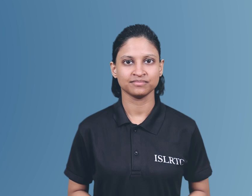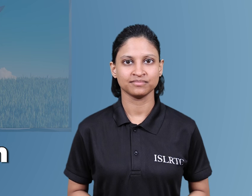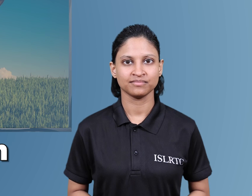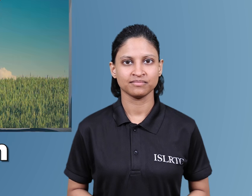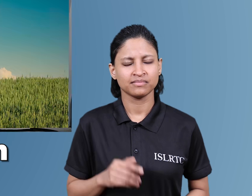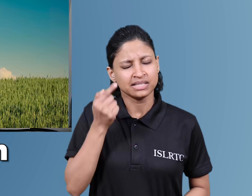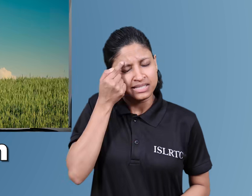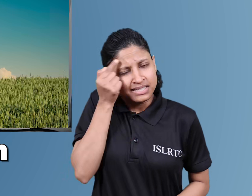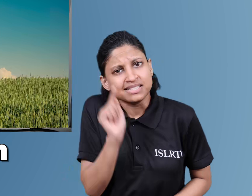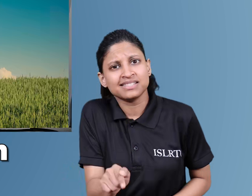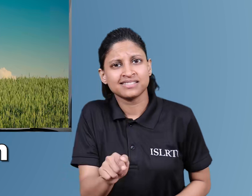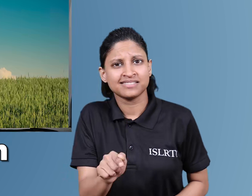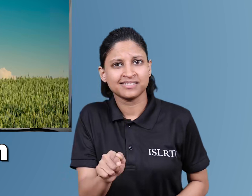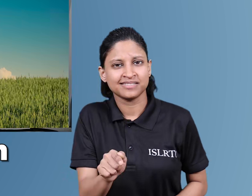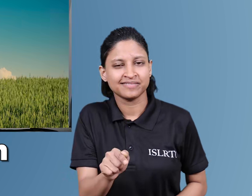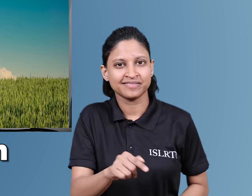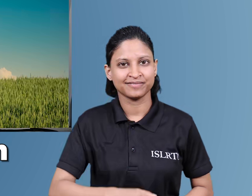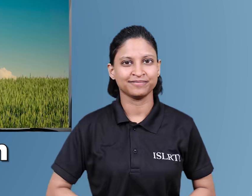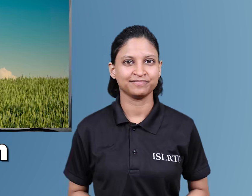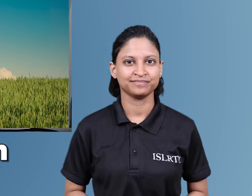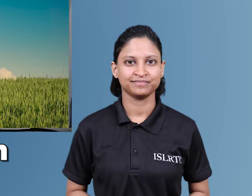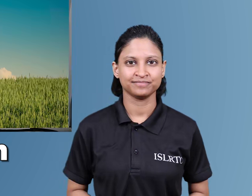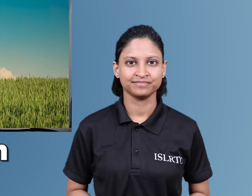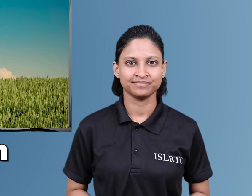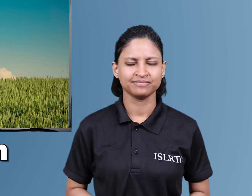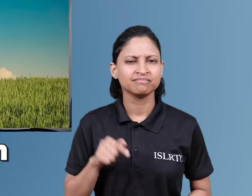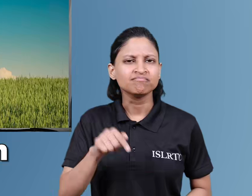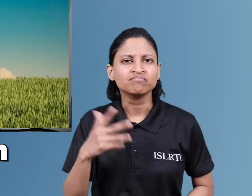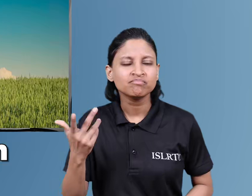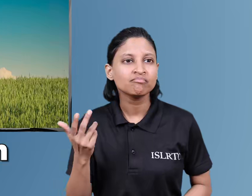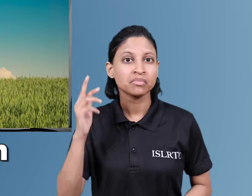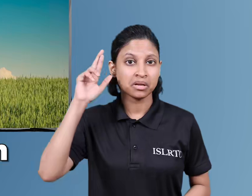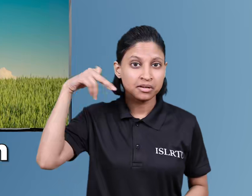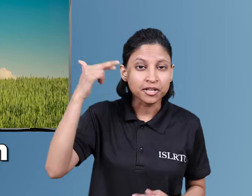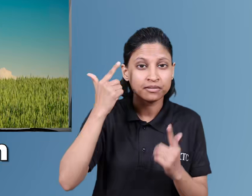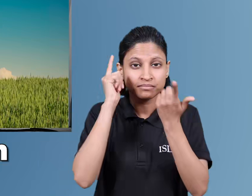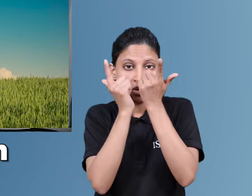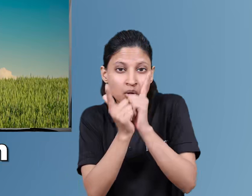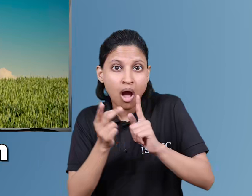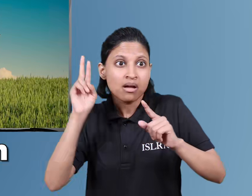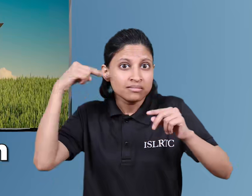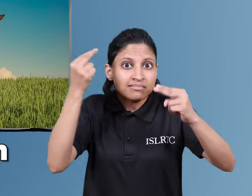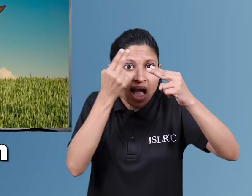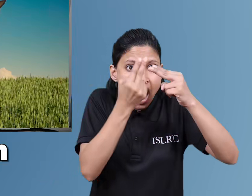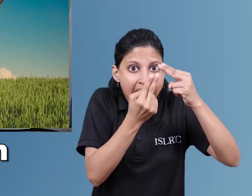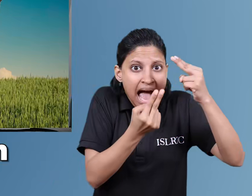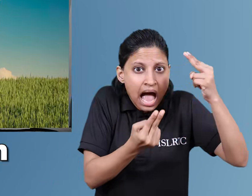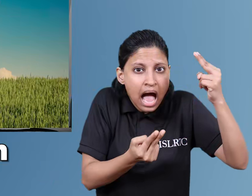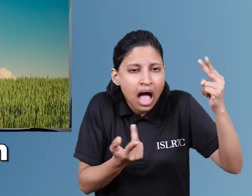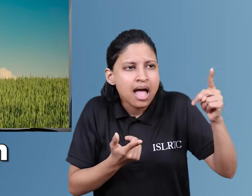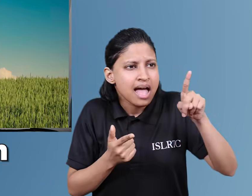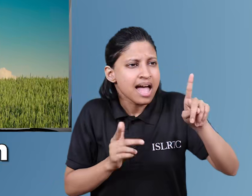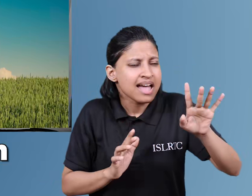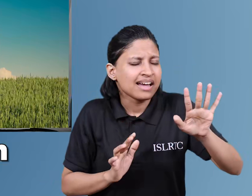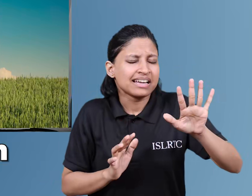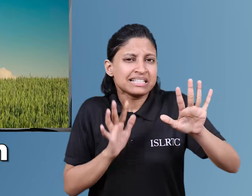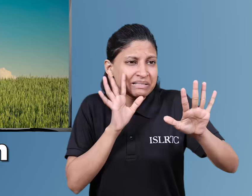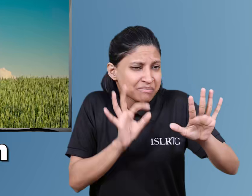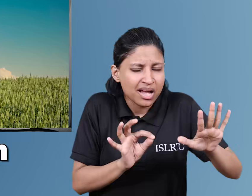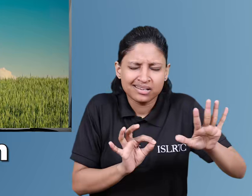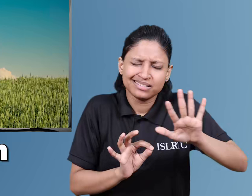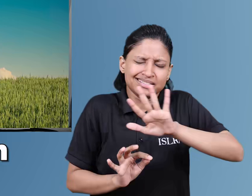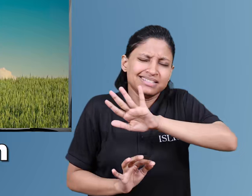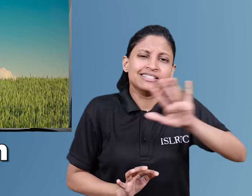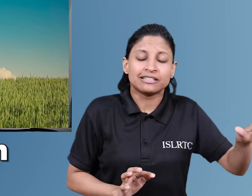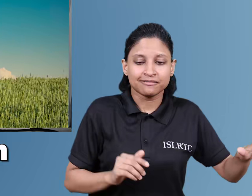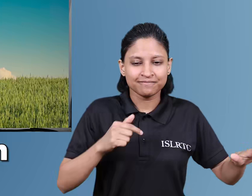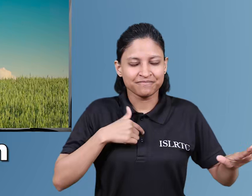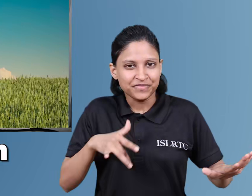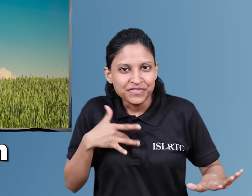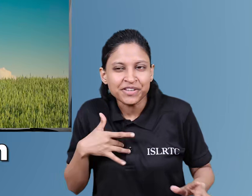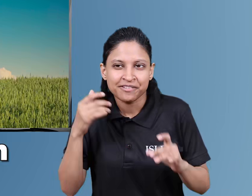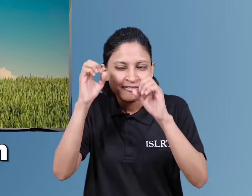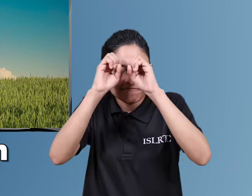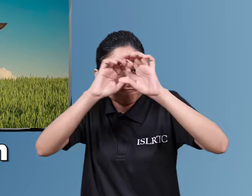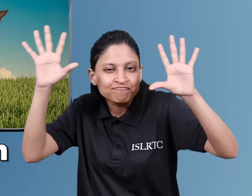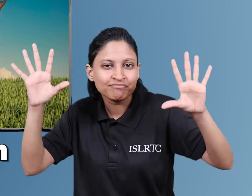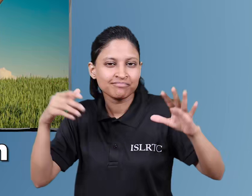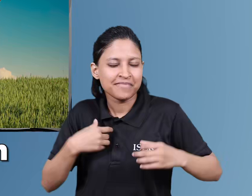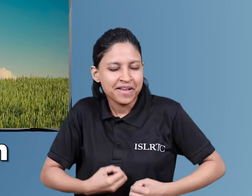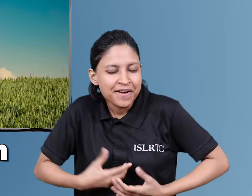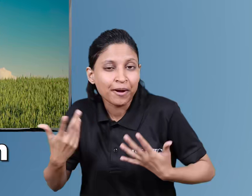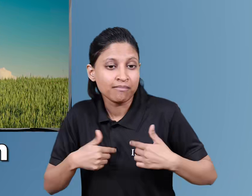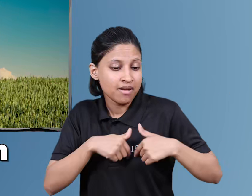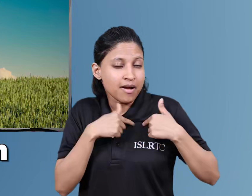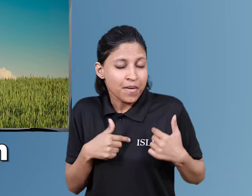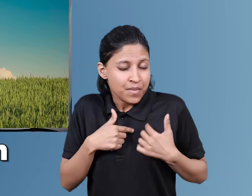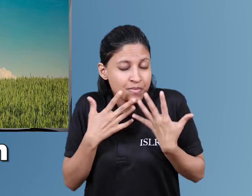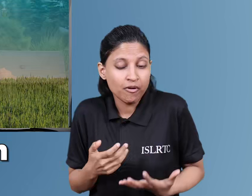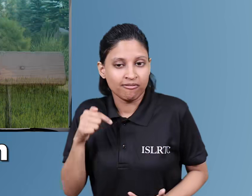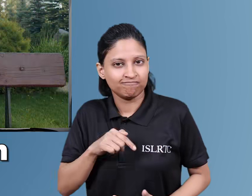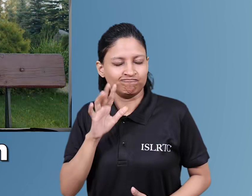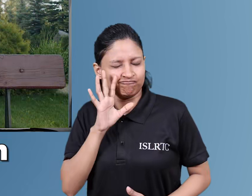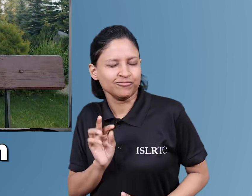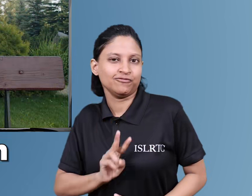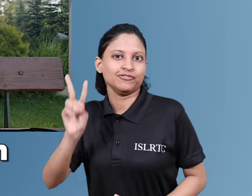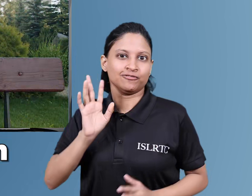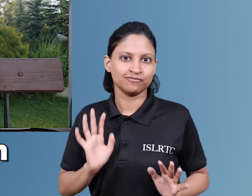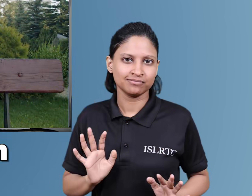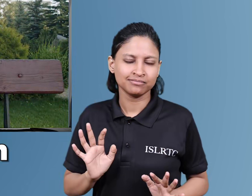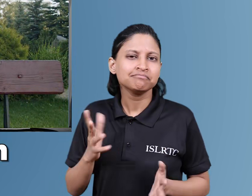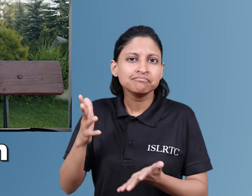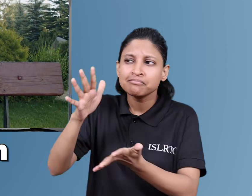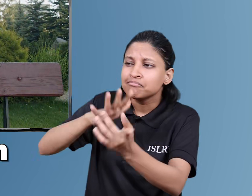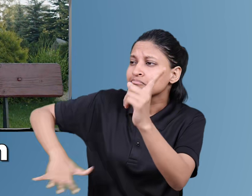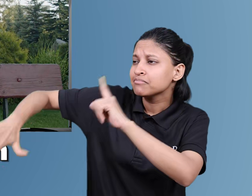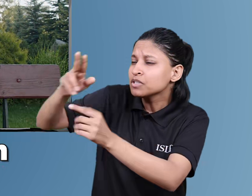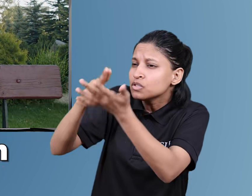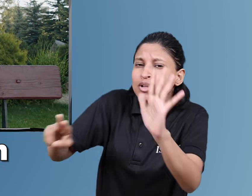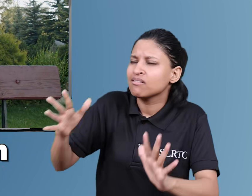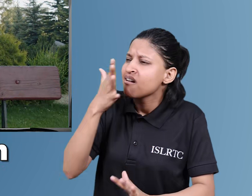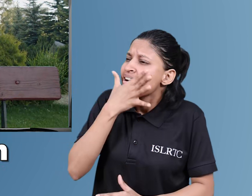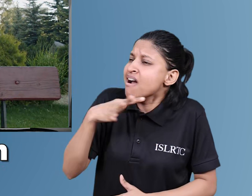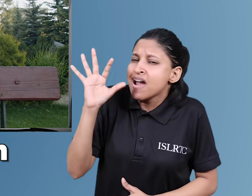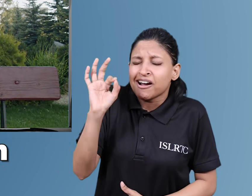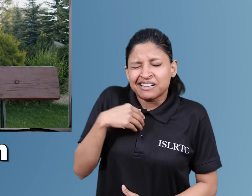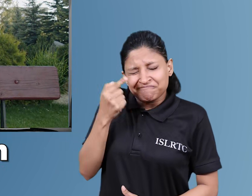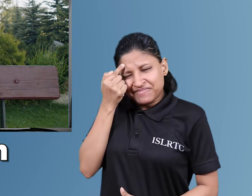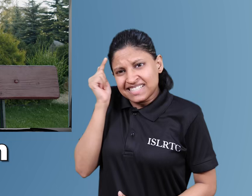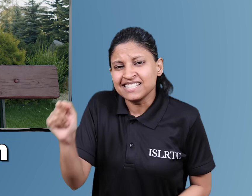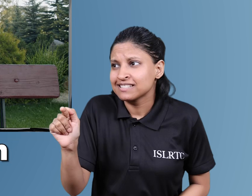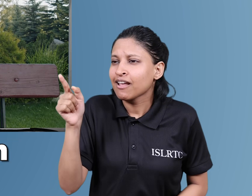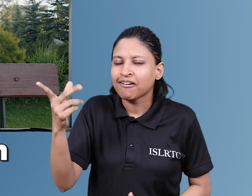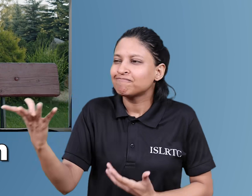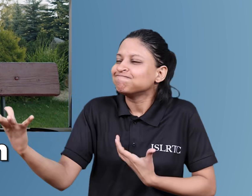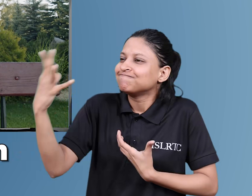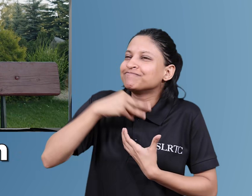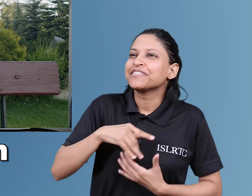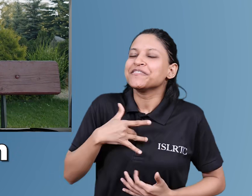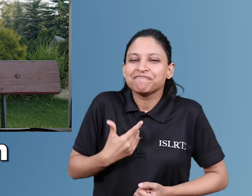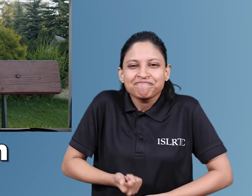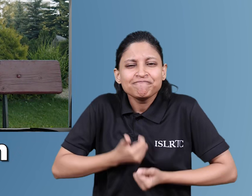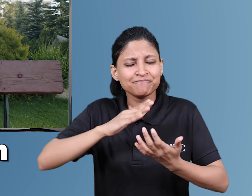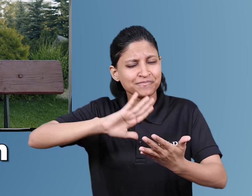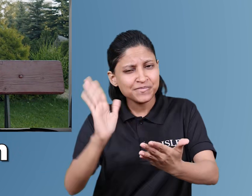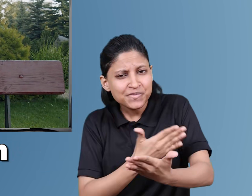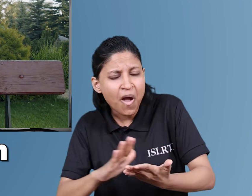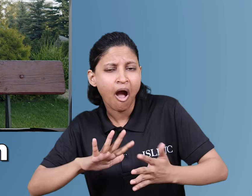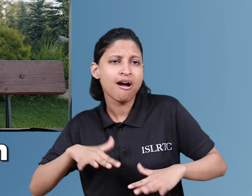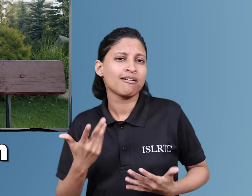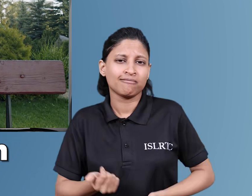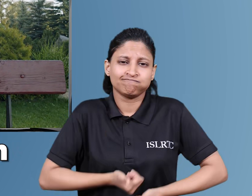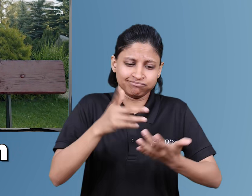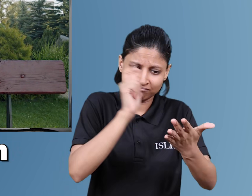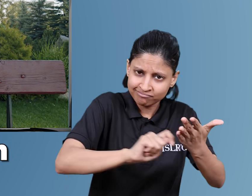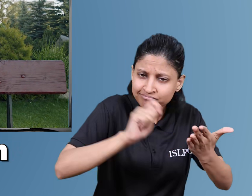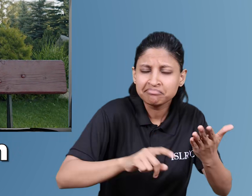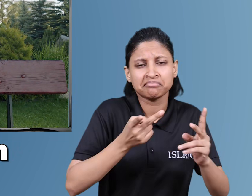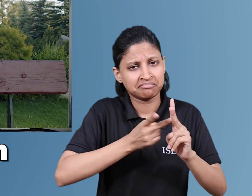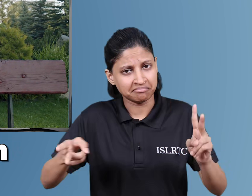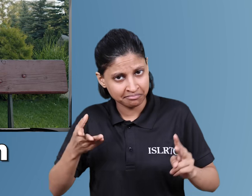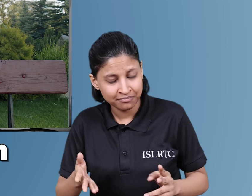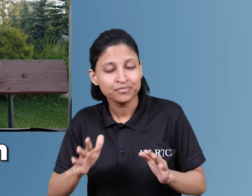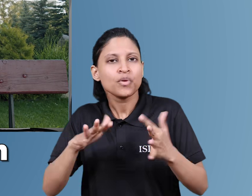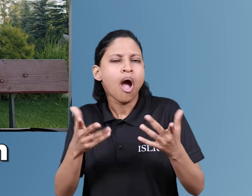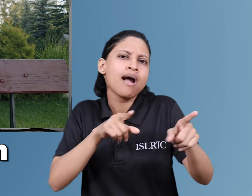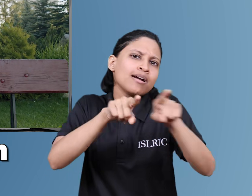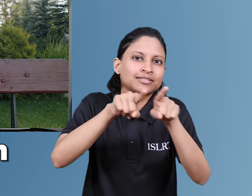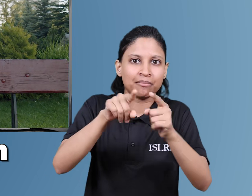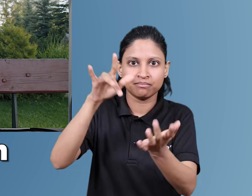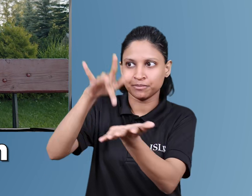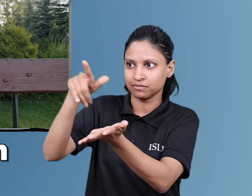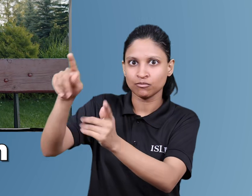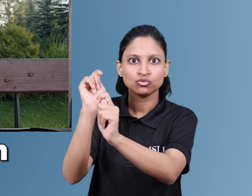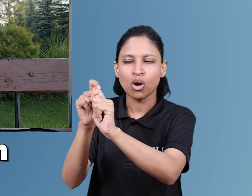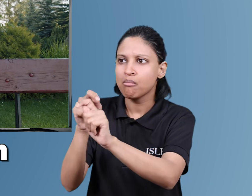Romanticism Romanticism is the belief that emotions and imagination are more important than logic and reasoning. It values personal feelings and the expression of one's heart. Poets celebrate the love and beauty of nature in their poems and stories.